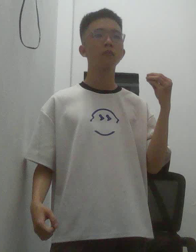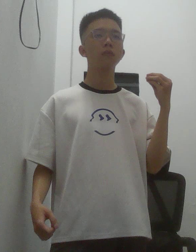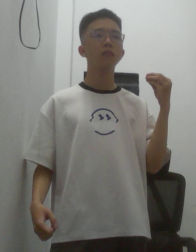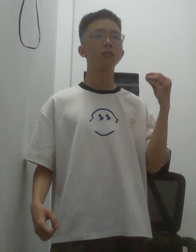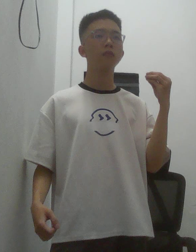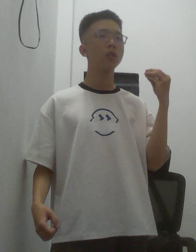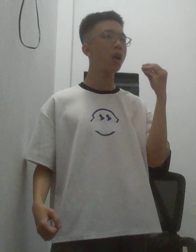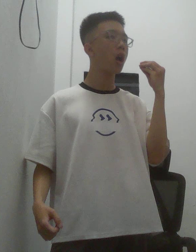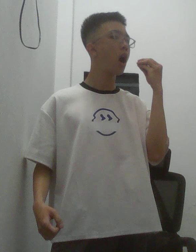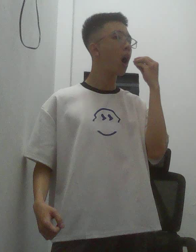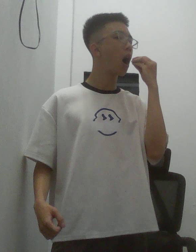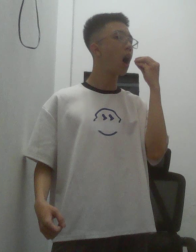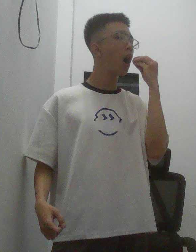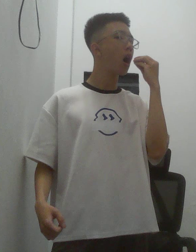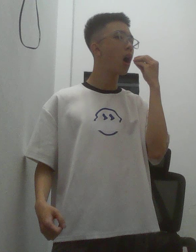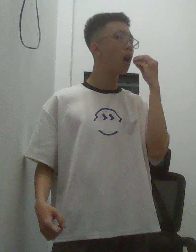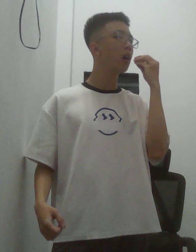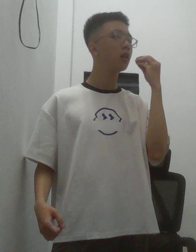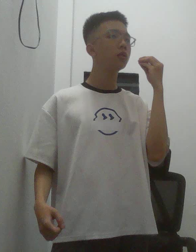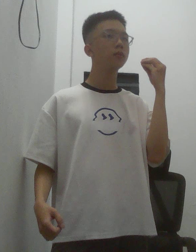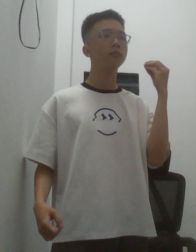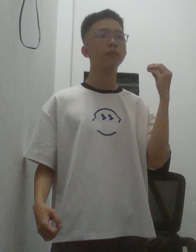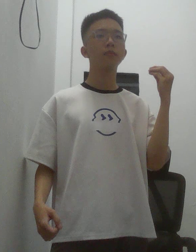an